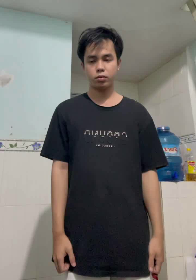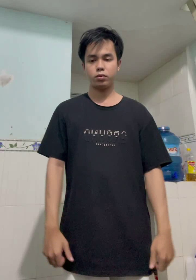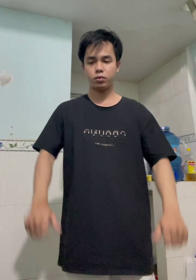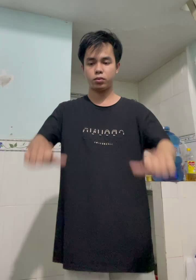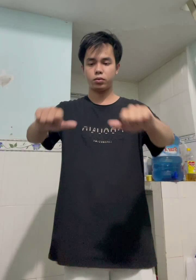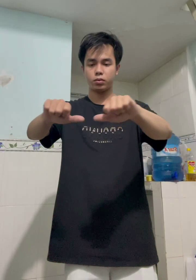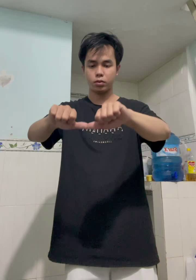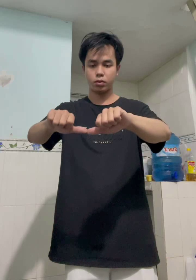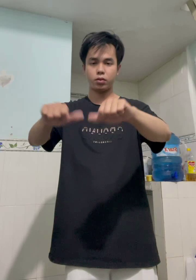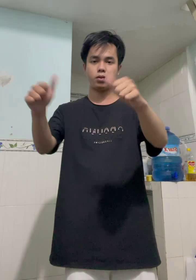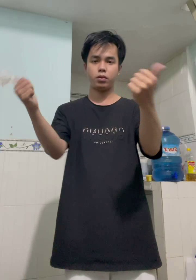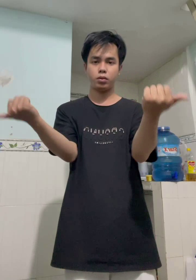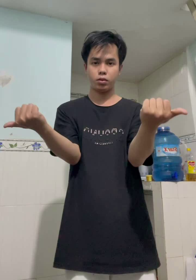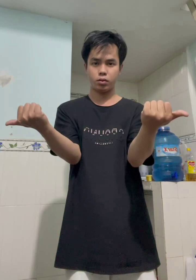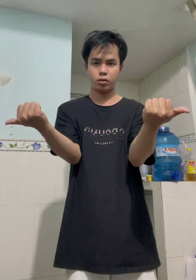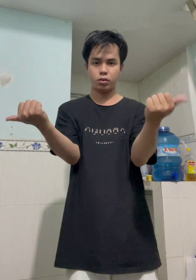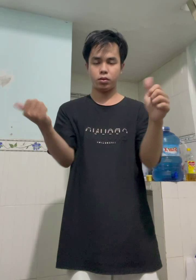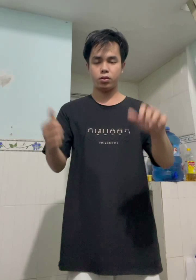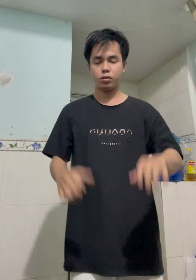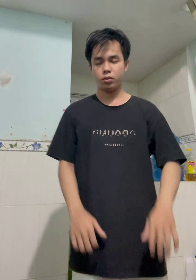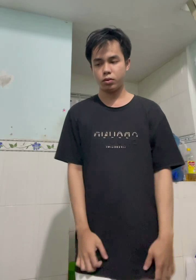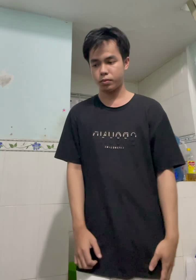o dau